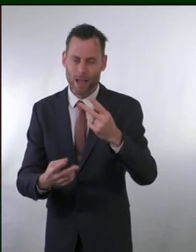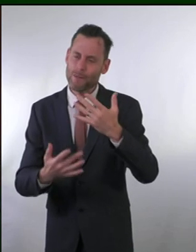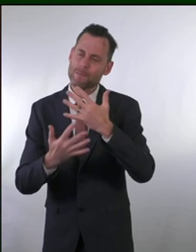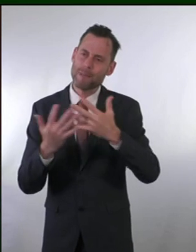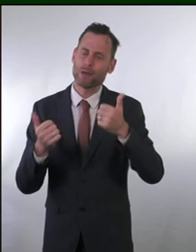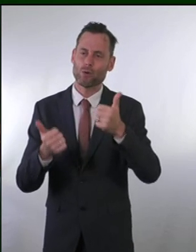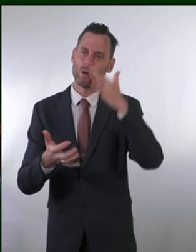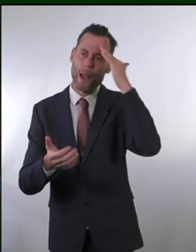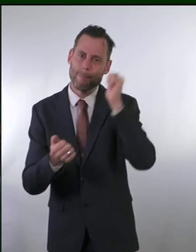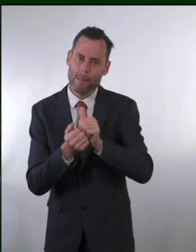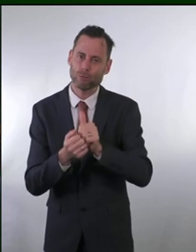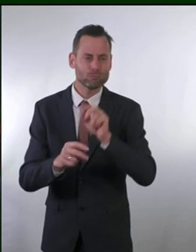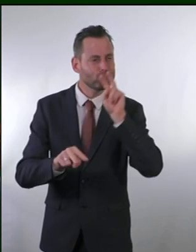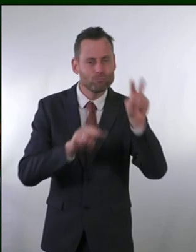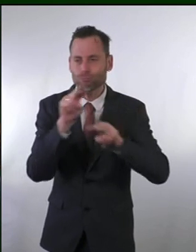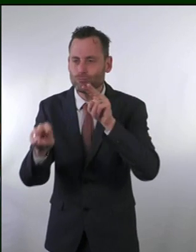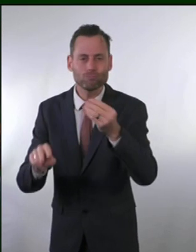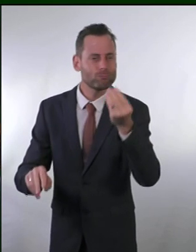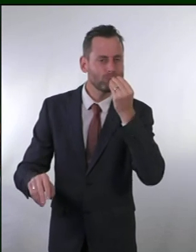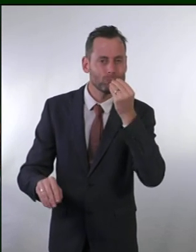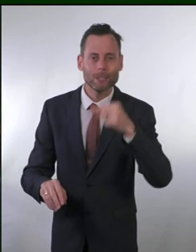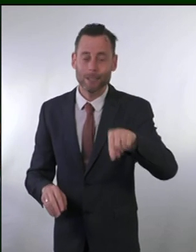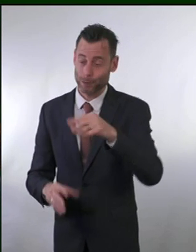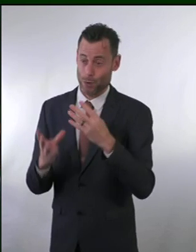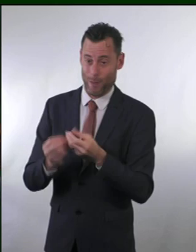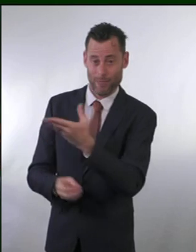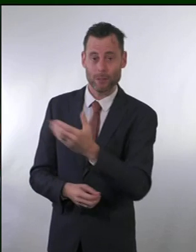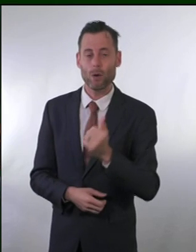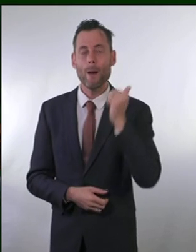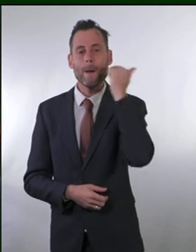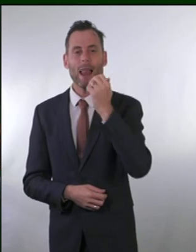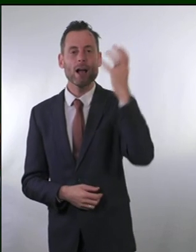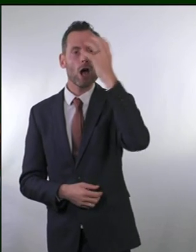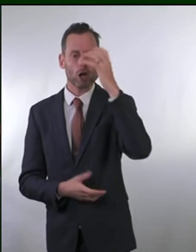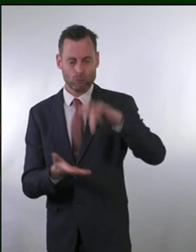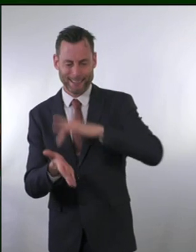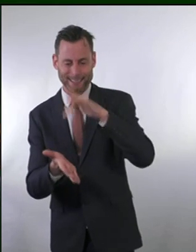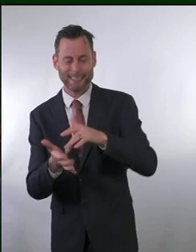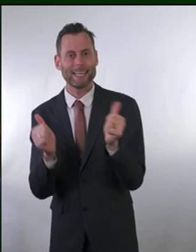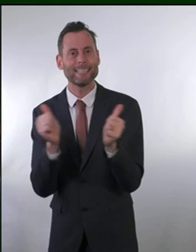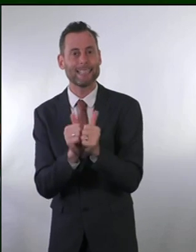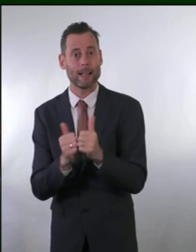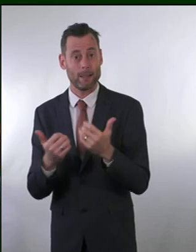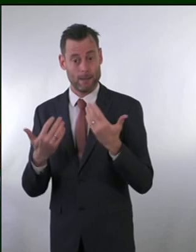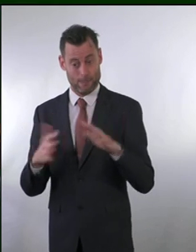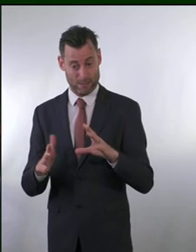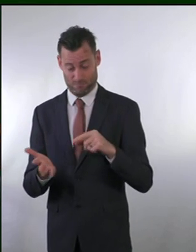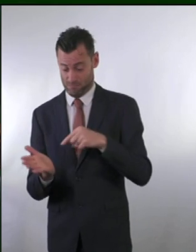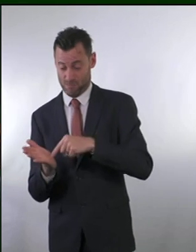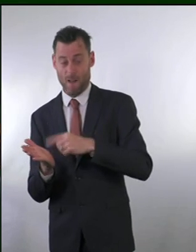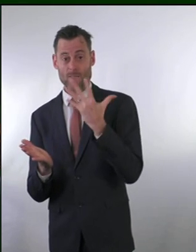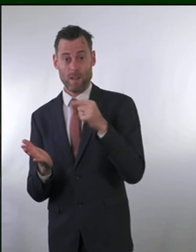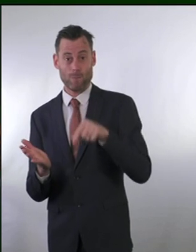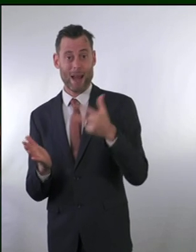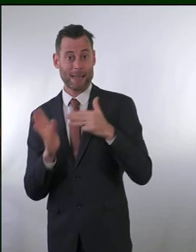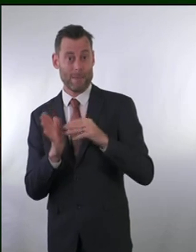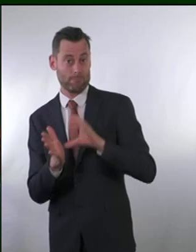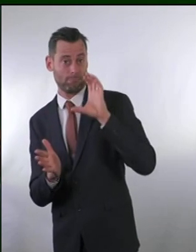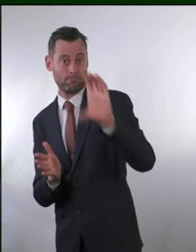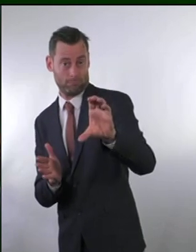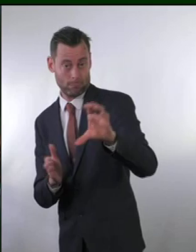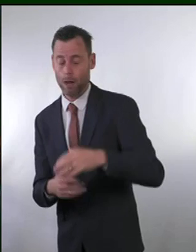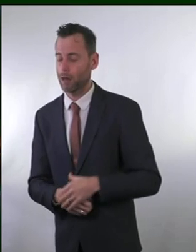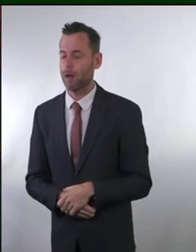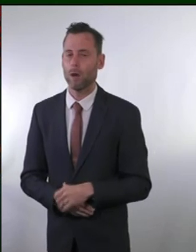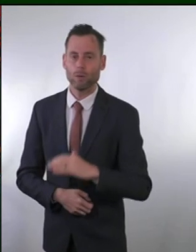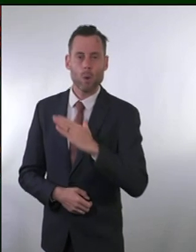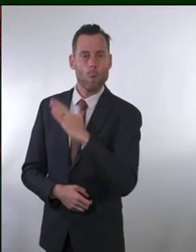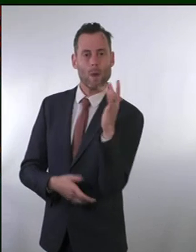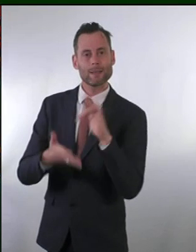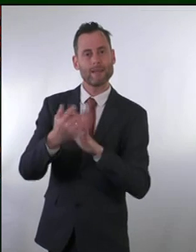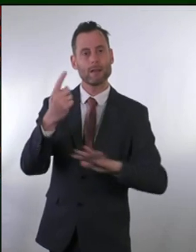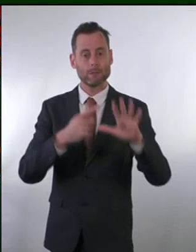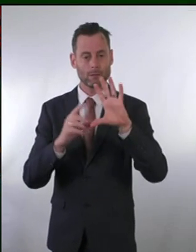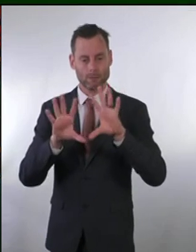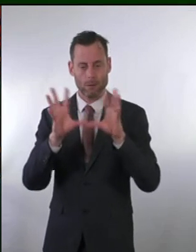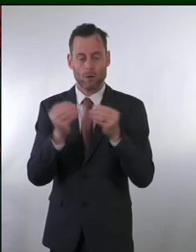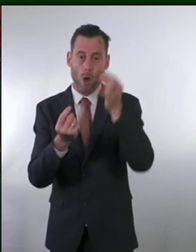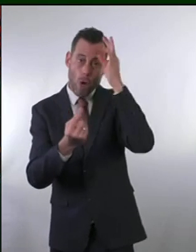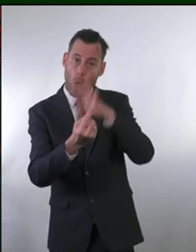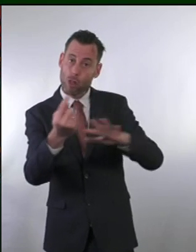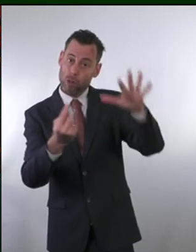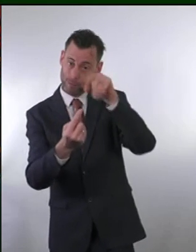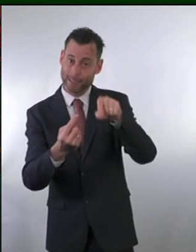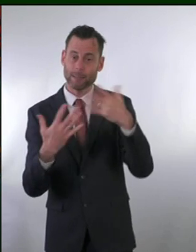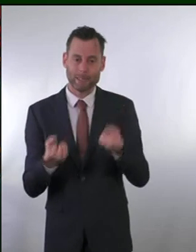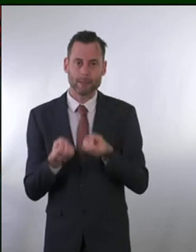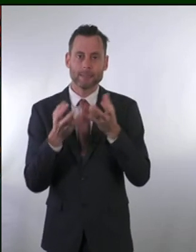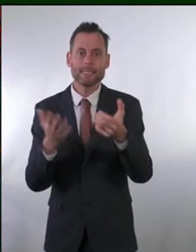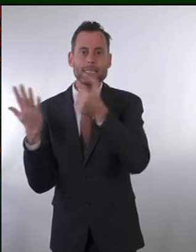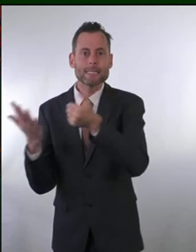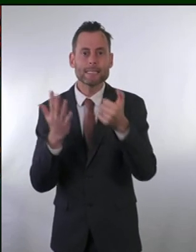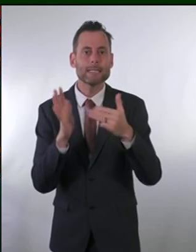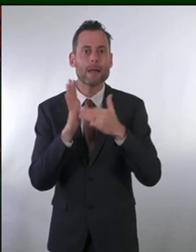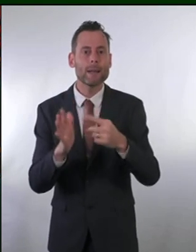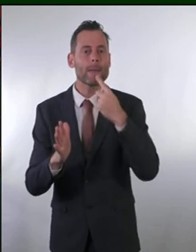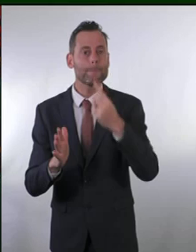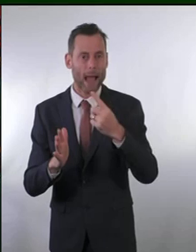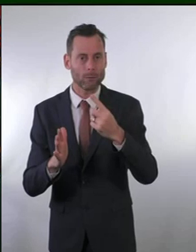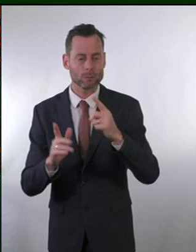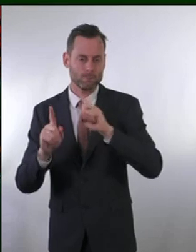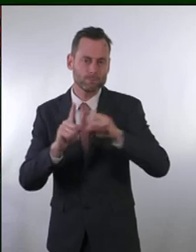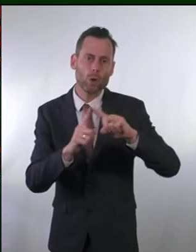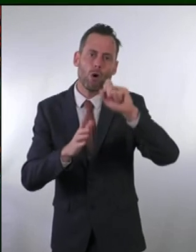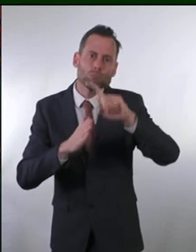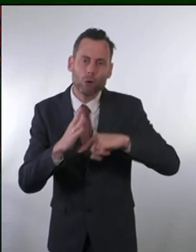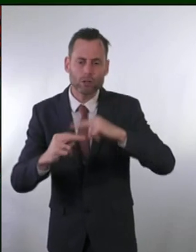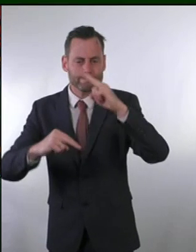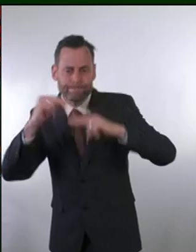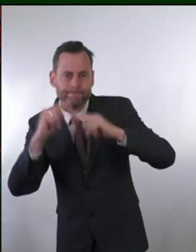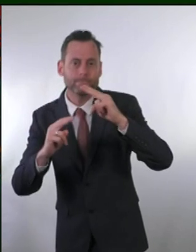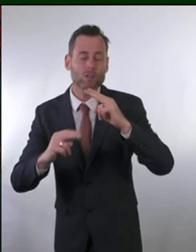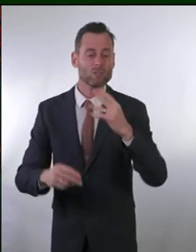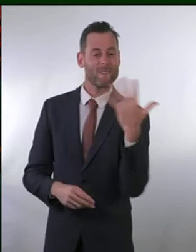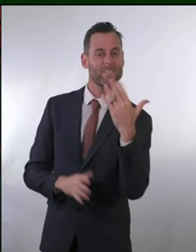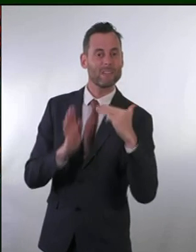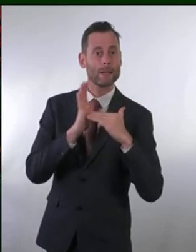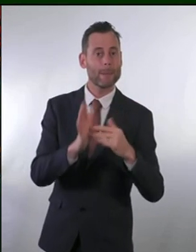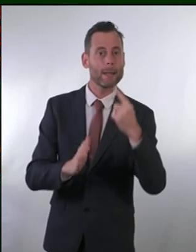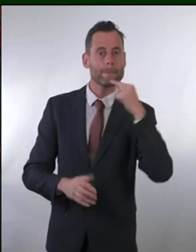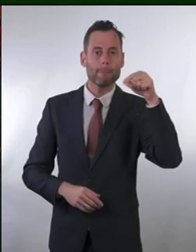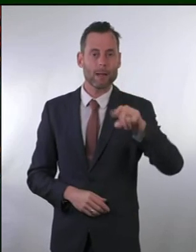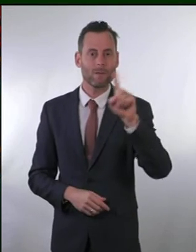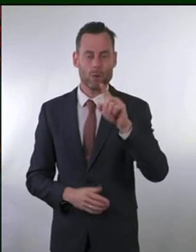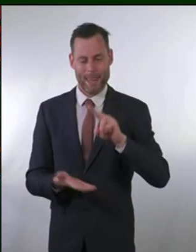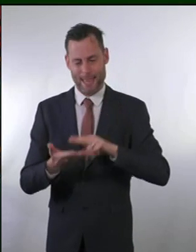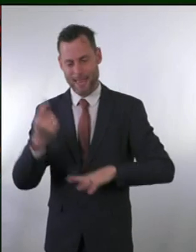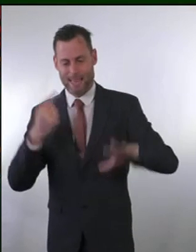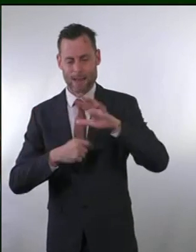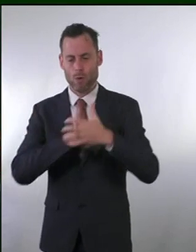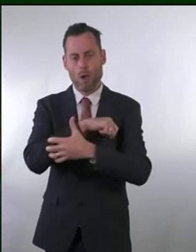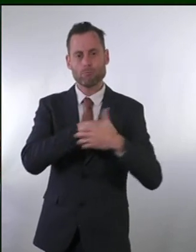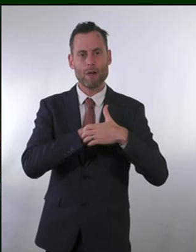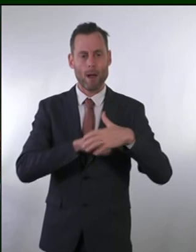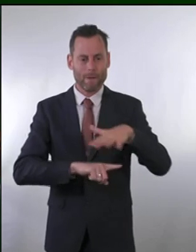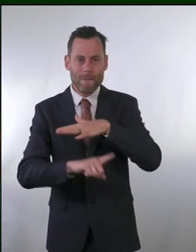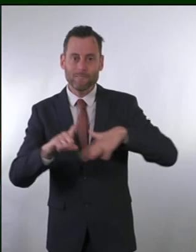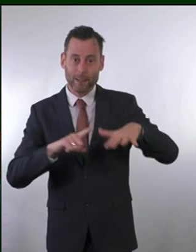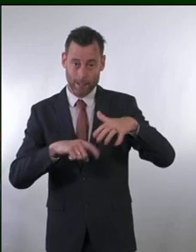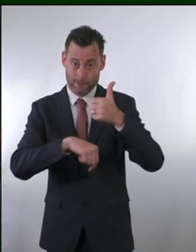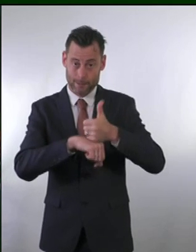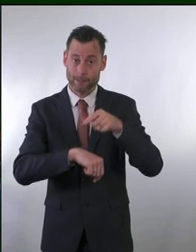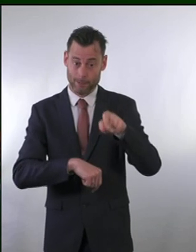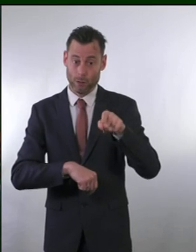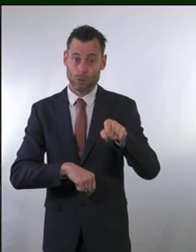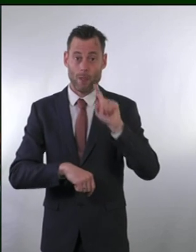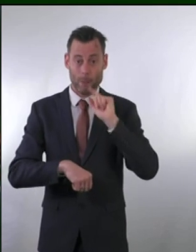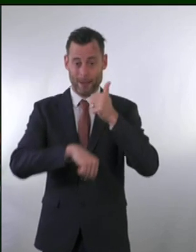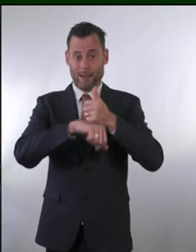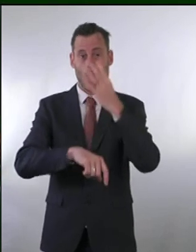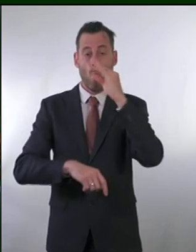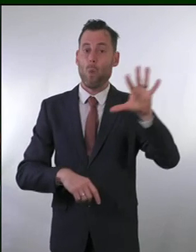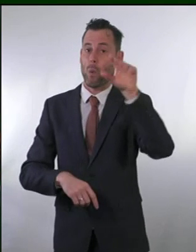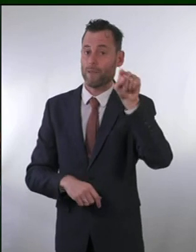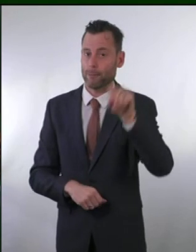Friend. I can tell him that the Black Country city deal has just seen an investment of £5.8 million, and that the West Midlands Combined Authority has past been awarded £66 million for projects across the area, including £15 million for the national brownfield institute, which is due to be located in Wolverhampton.